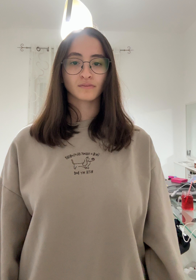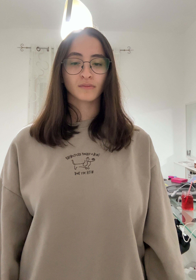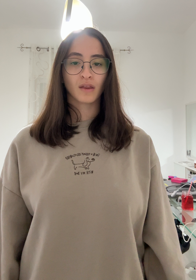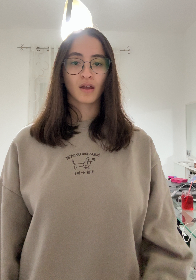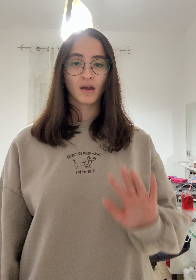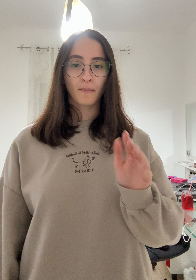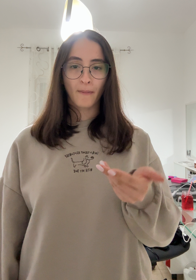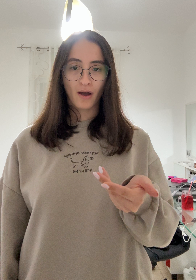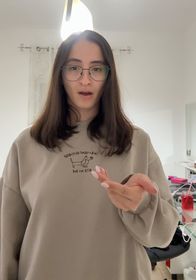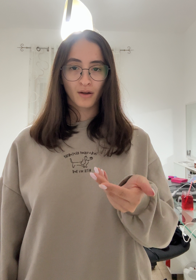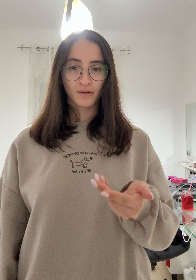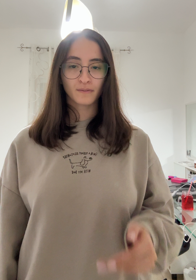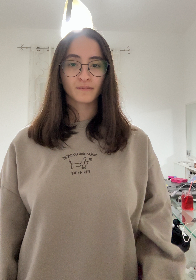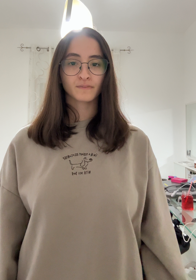מה